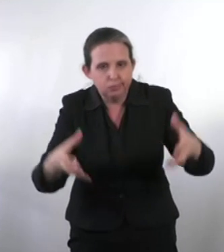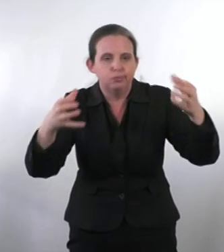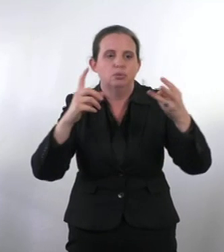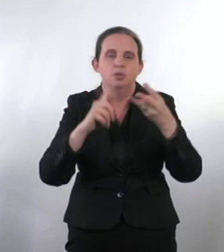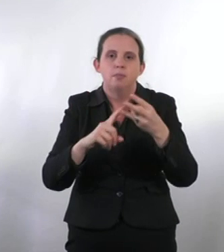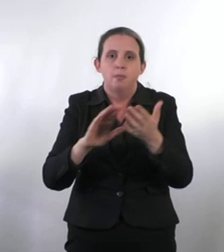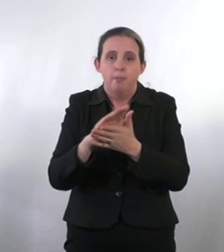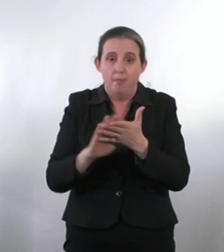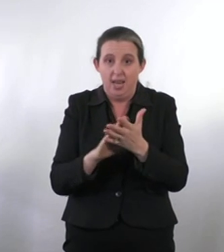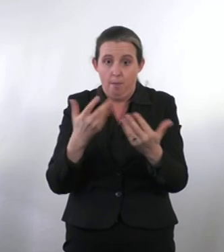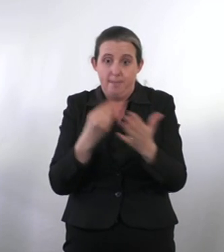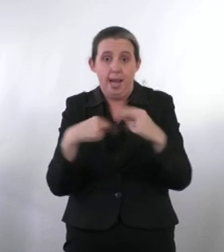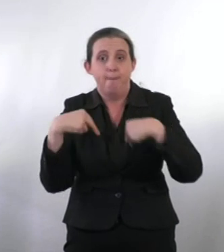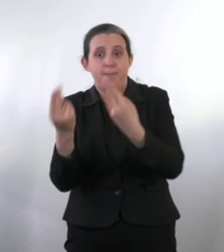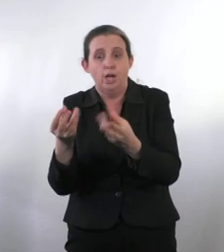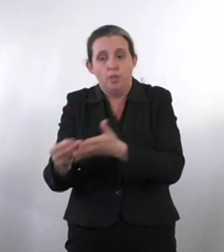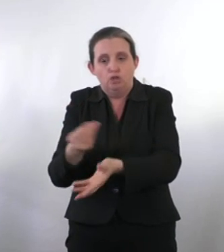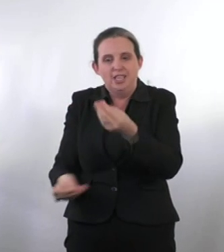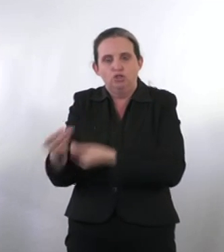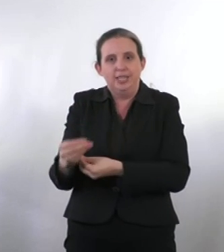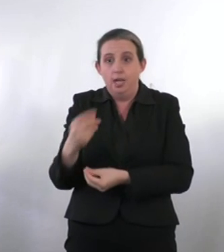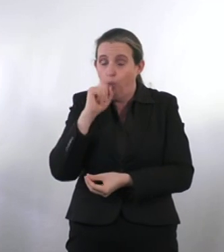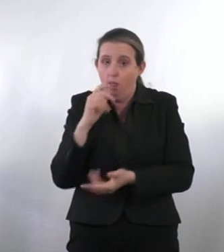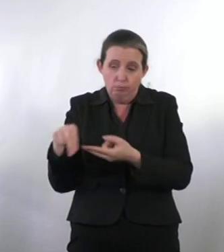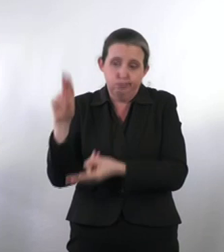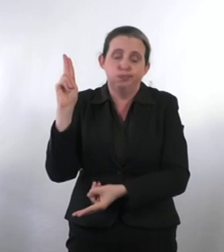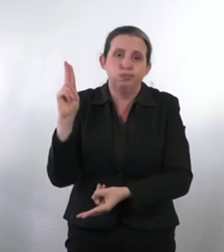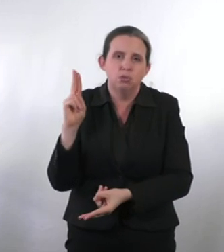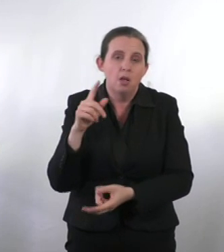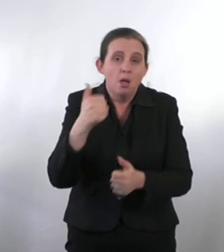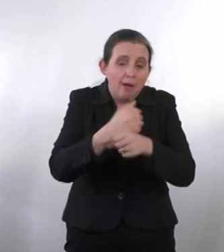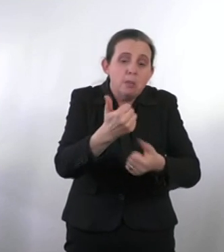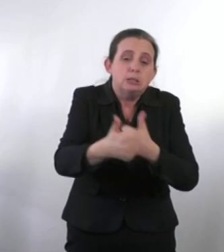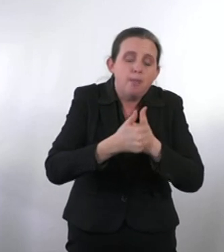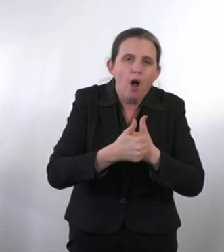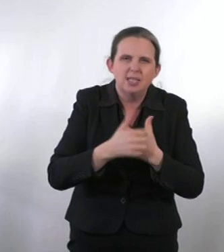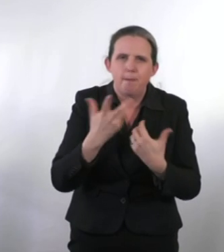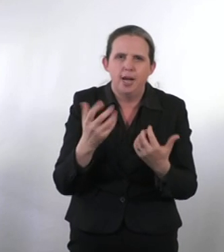The Government are supportive but are delaying investment until at least the devolution deal.